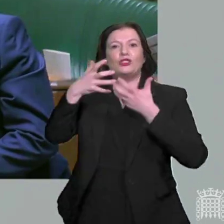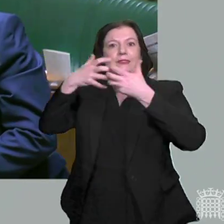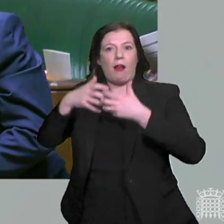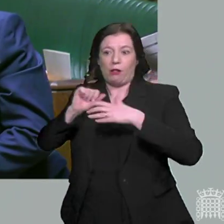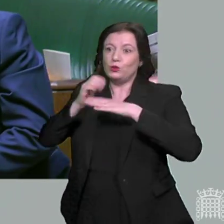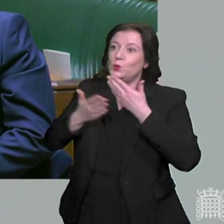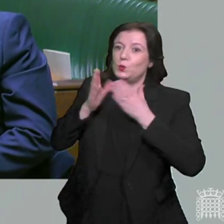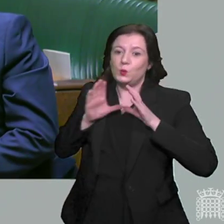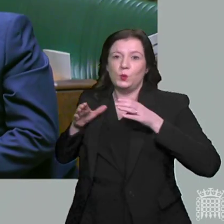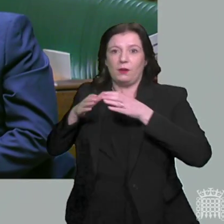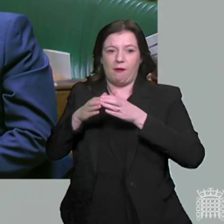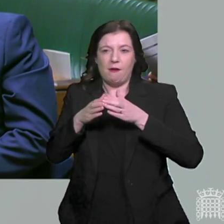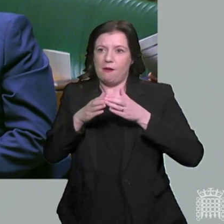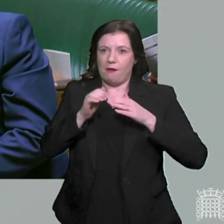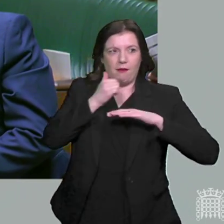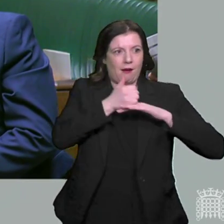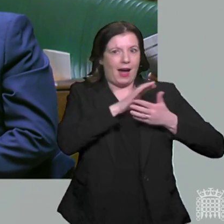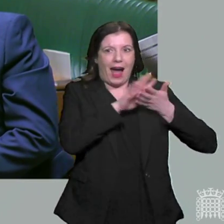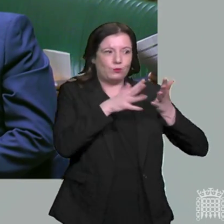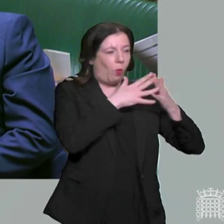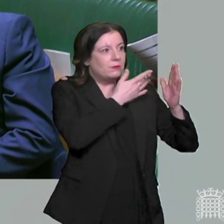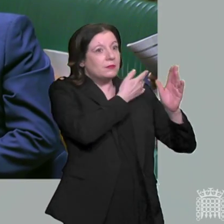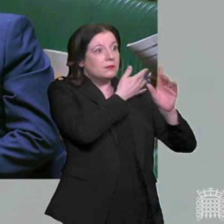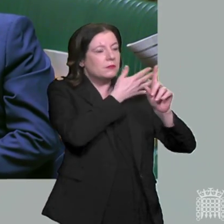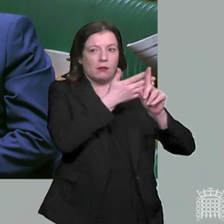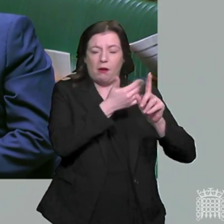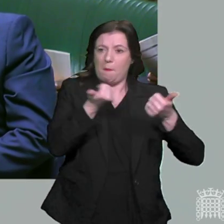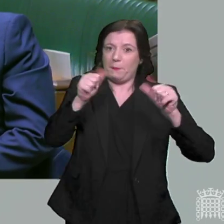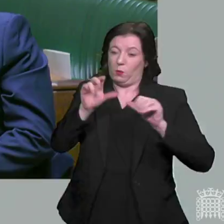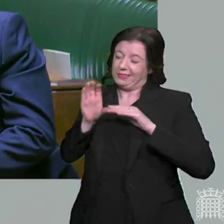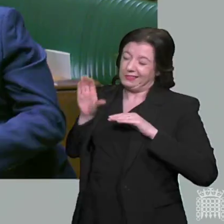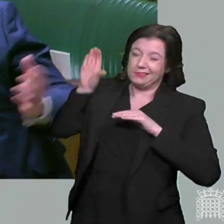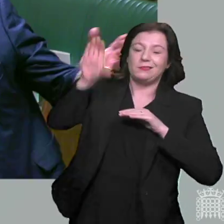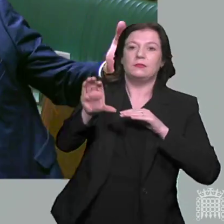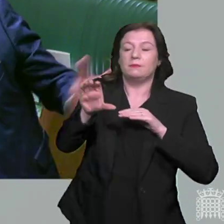Not since the white heat of technology under Harold Wilson have a Government put more money into research.